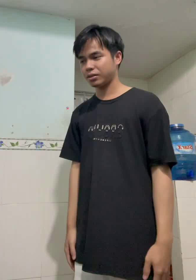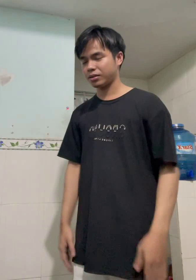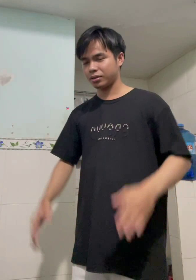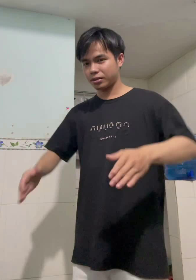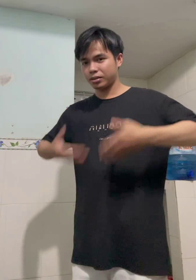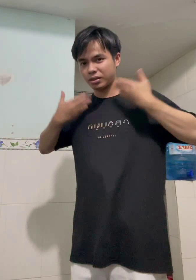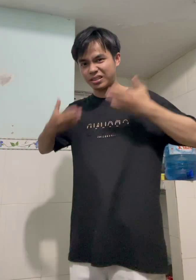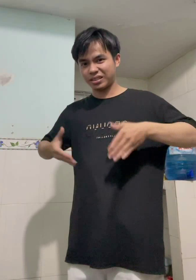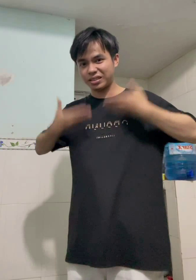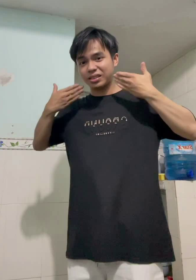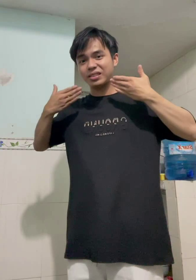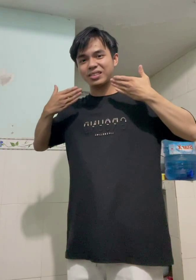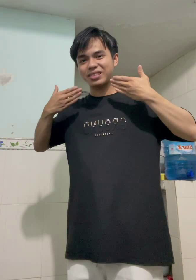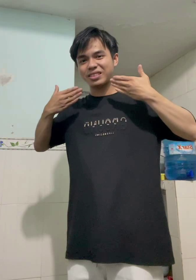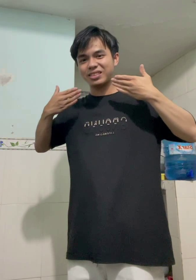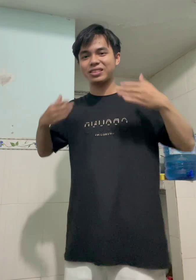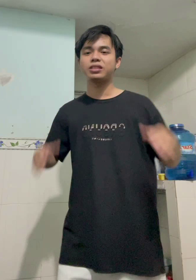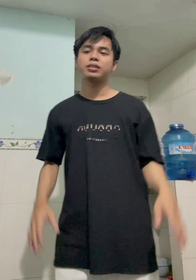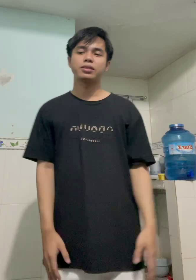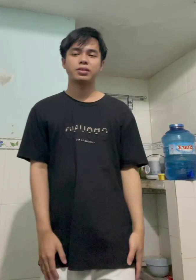vui ve